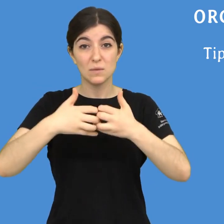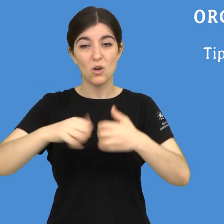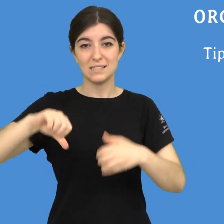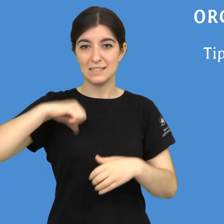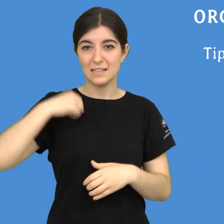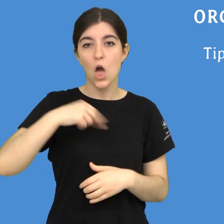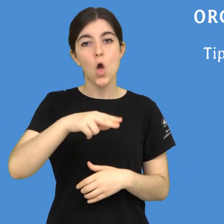hospital